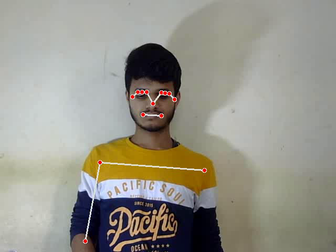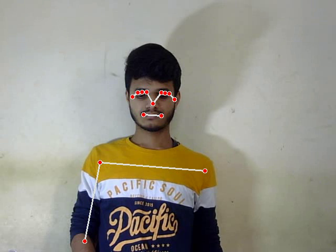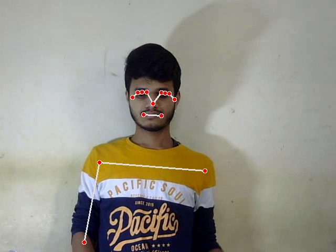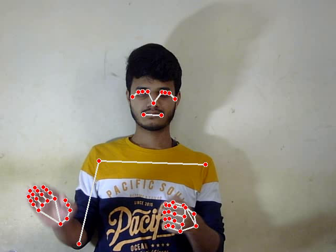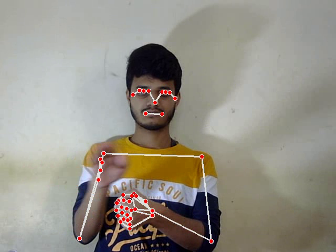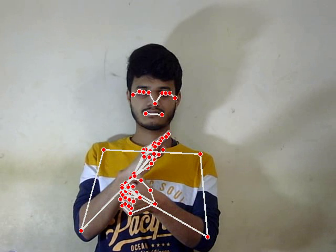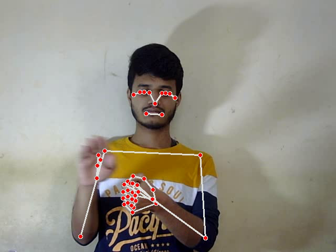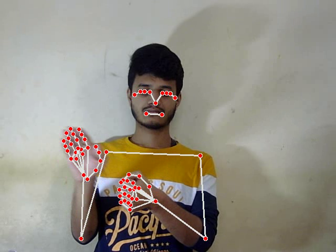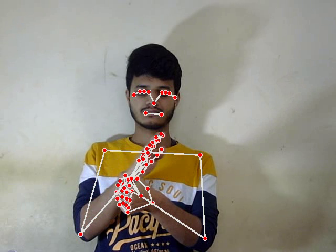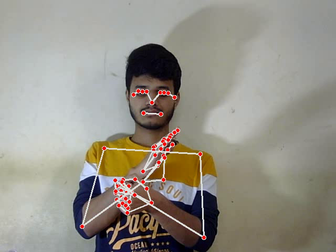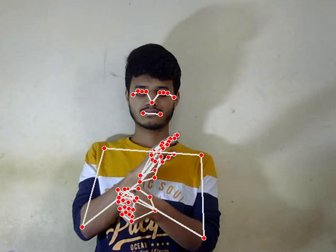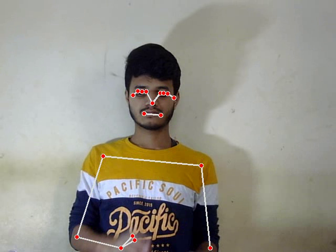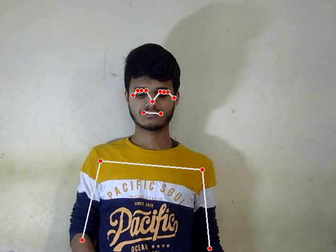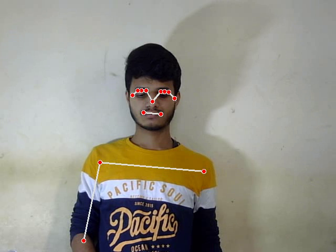busy